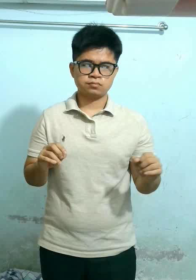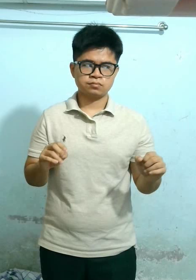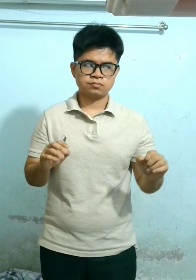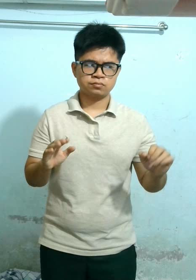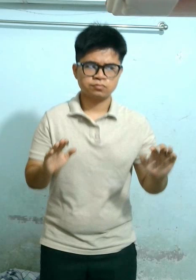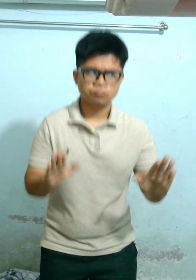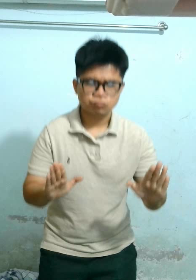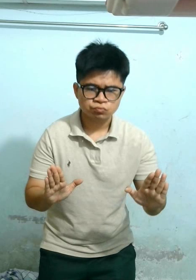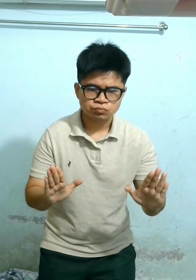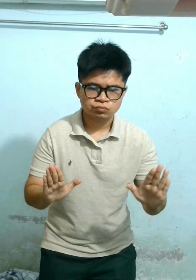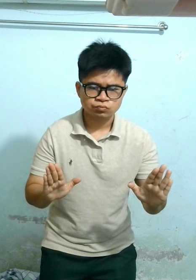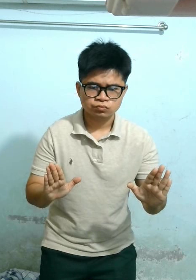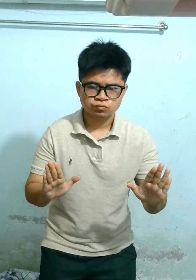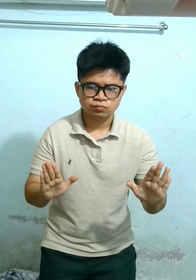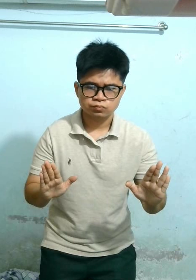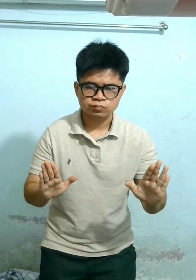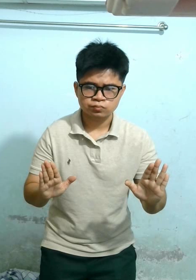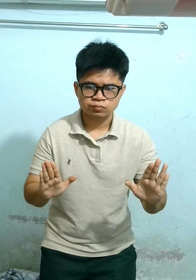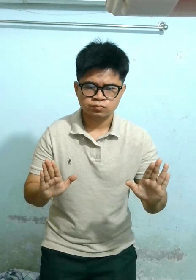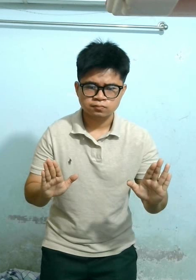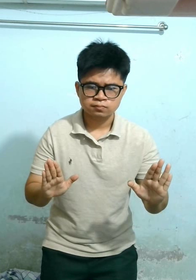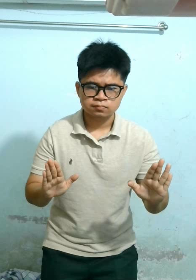dung lai